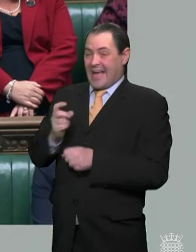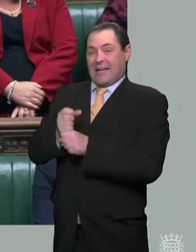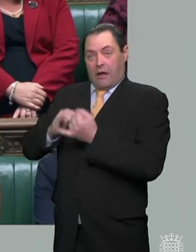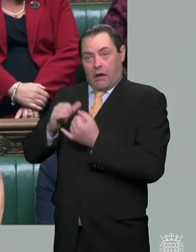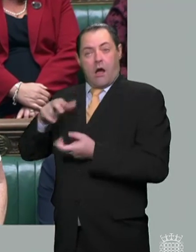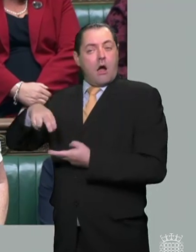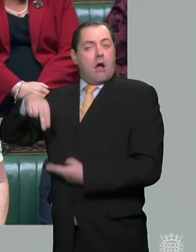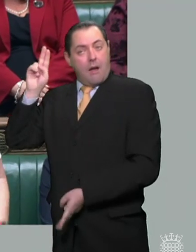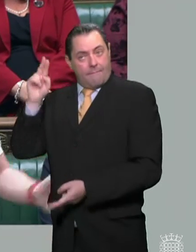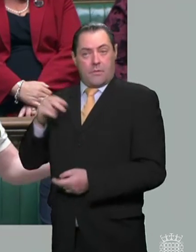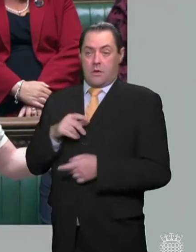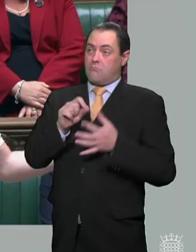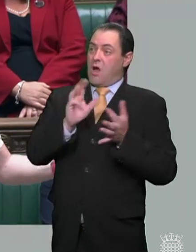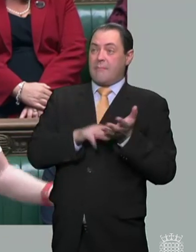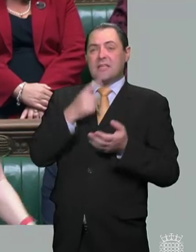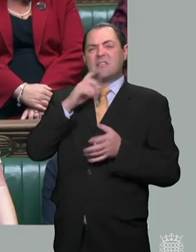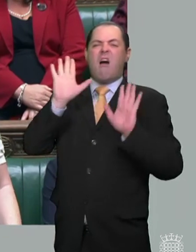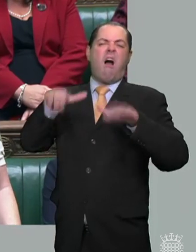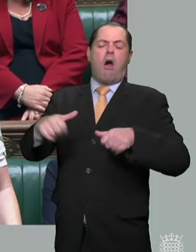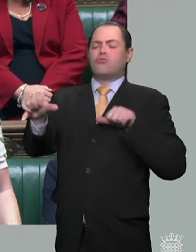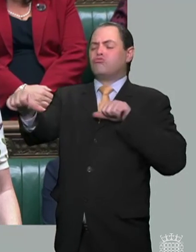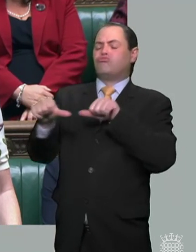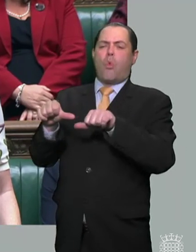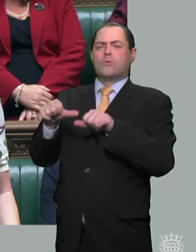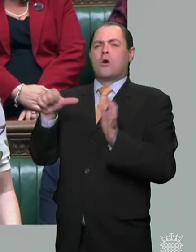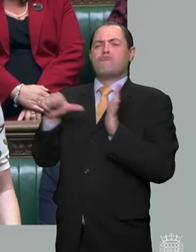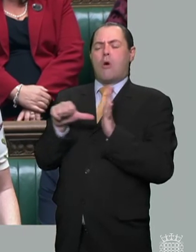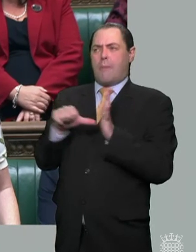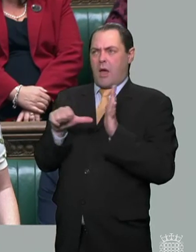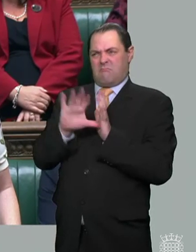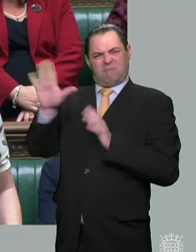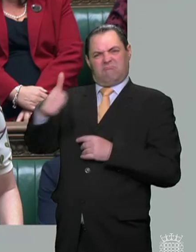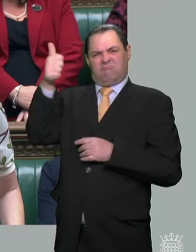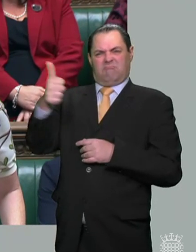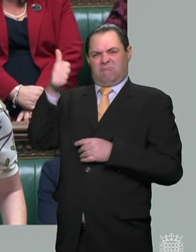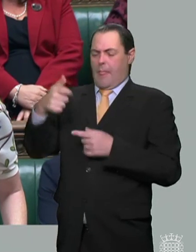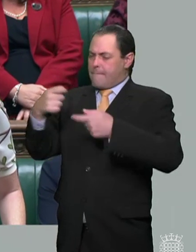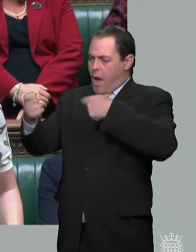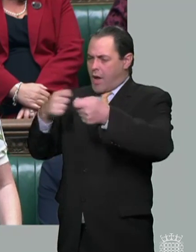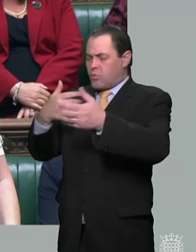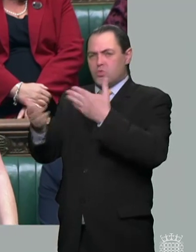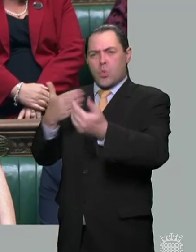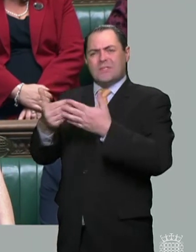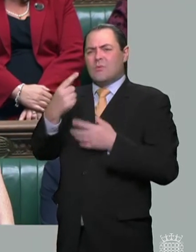The Prime Minister has said that it is just “a short-term problem” and we will leave it to the market to fix.